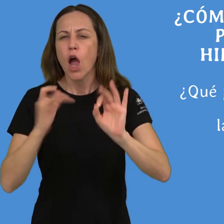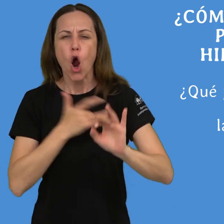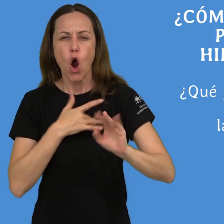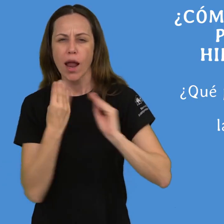corazón